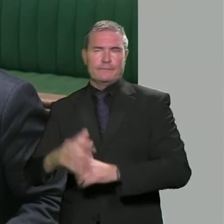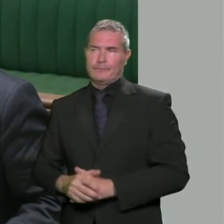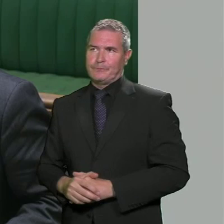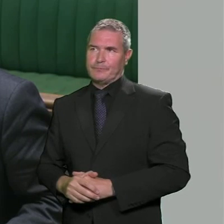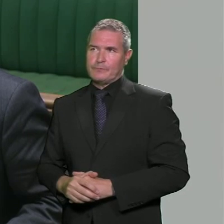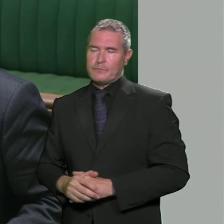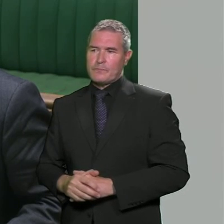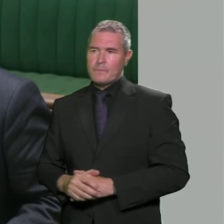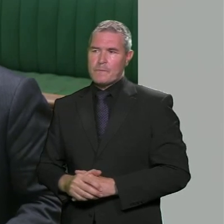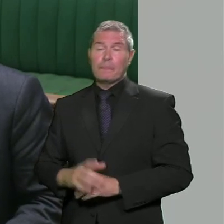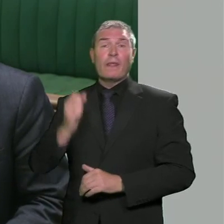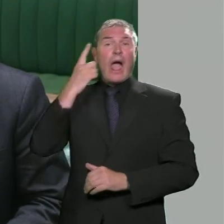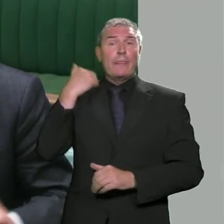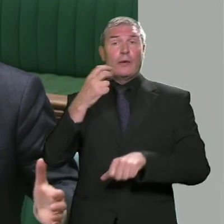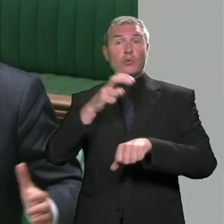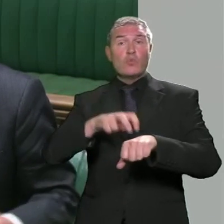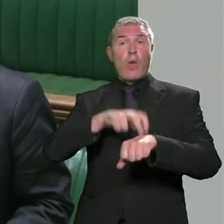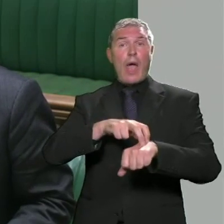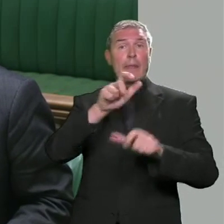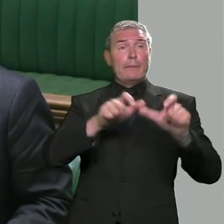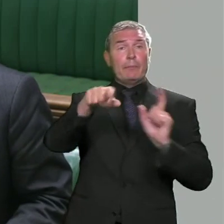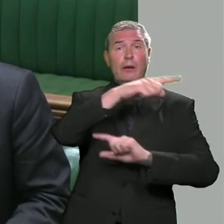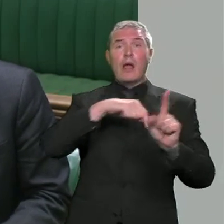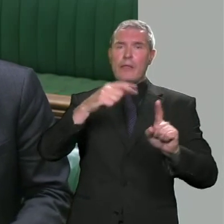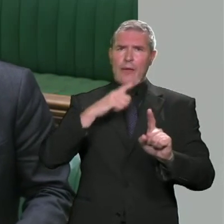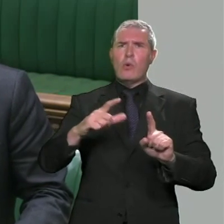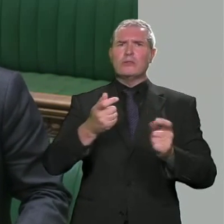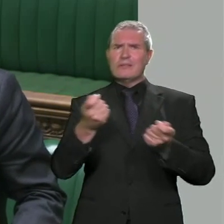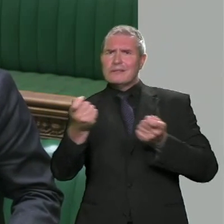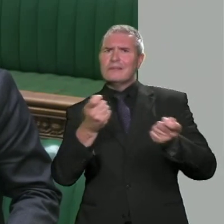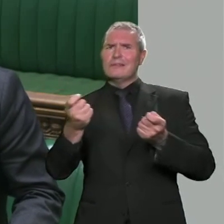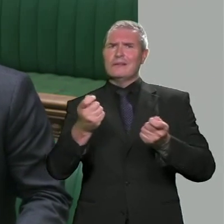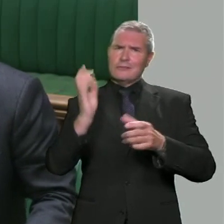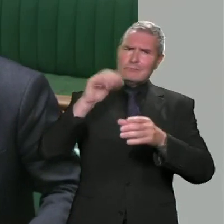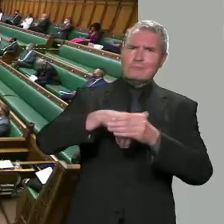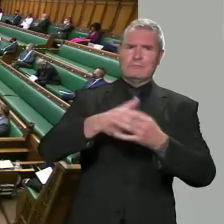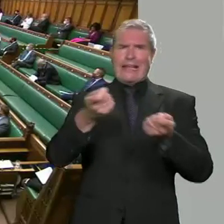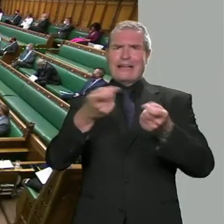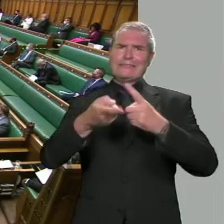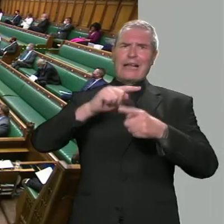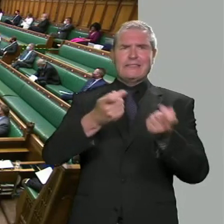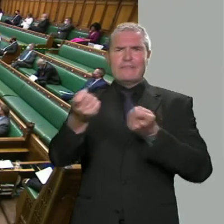I think that what the people of Northern Ireland want is a stable, functioning and mature Executive.